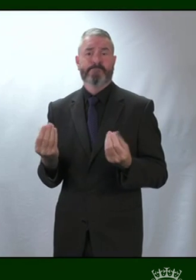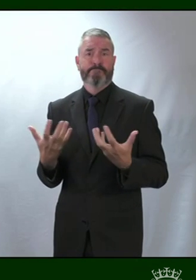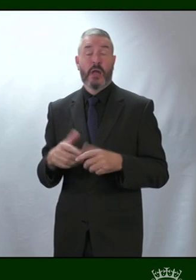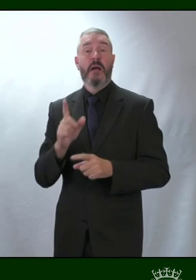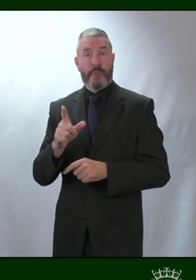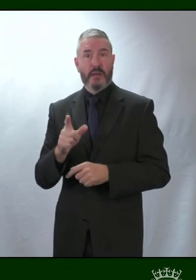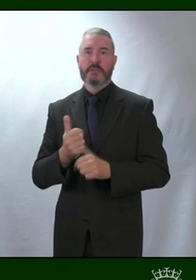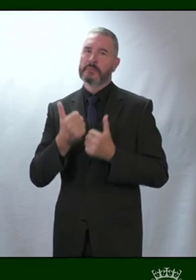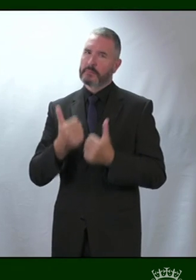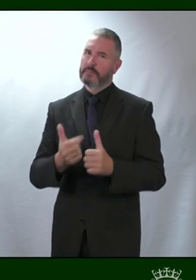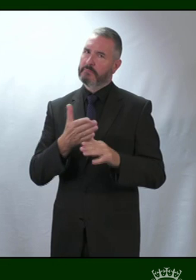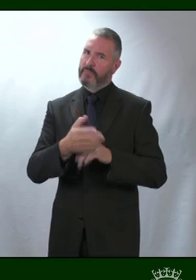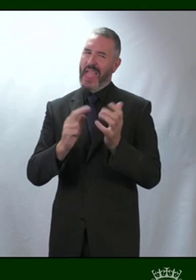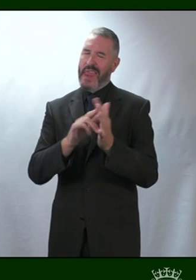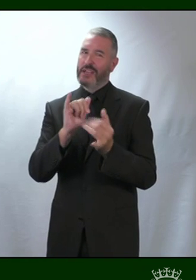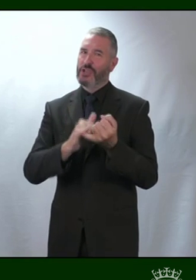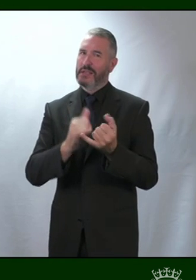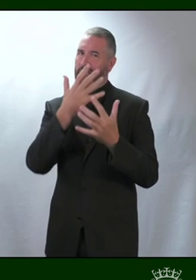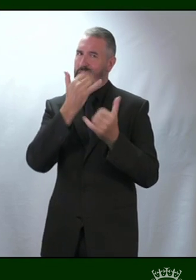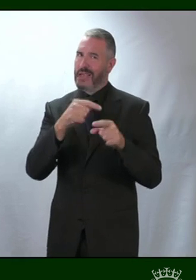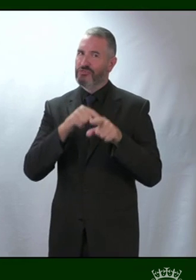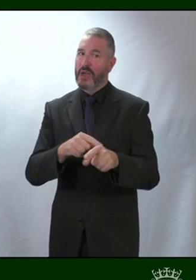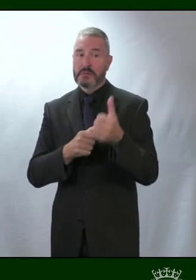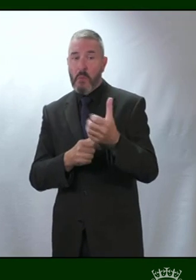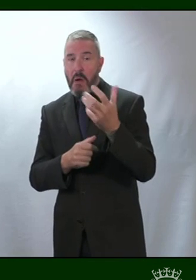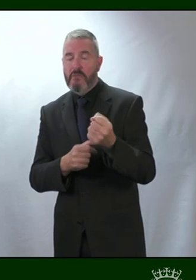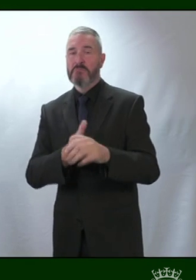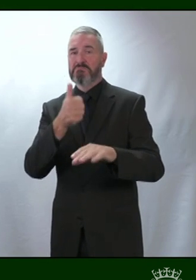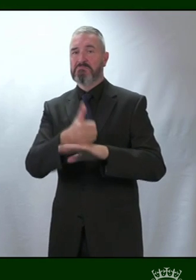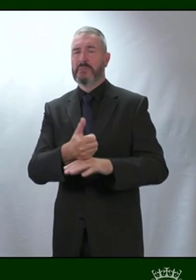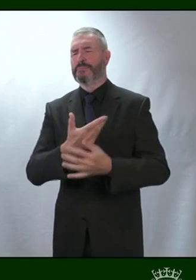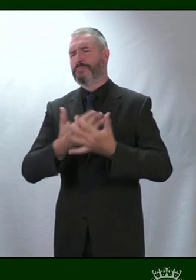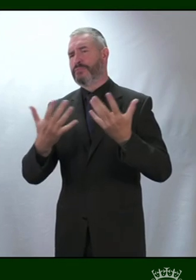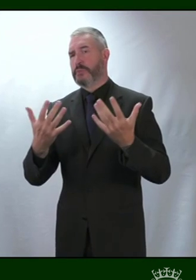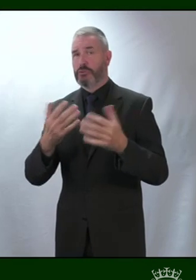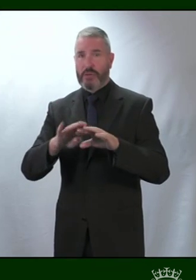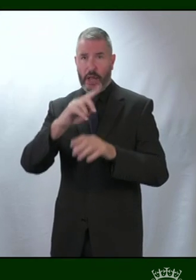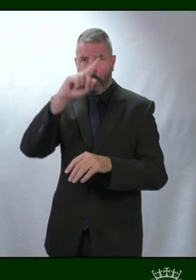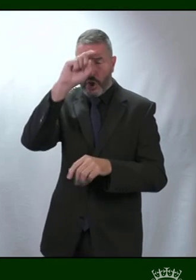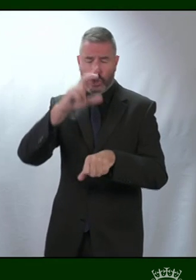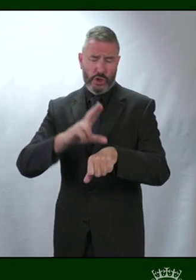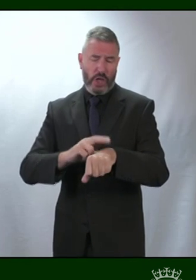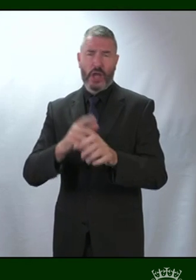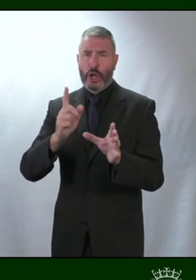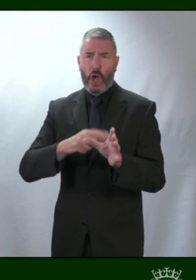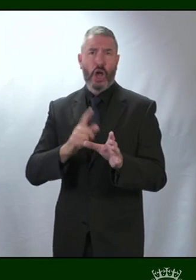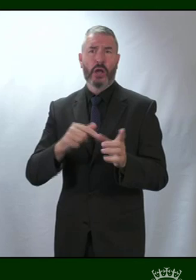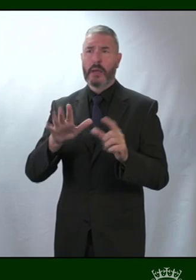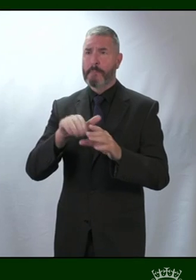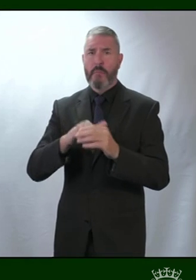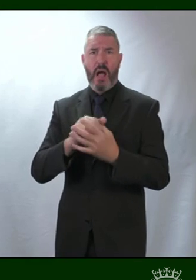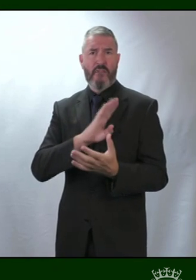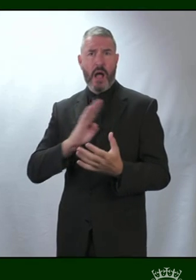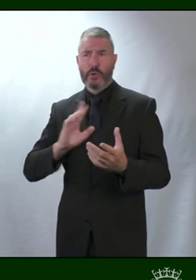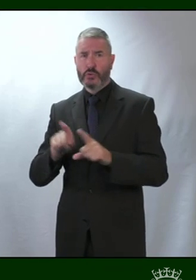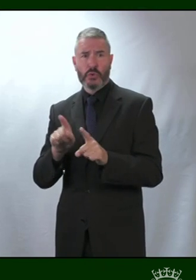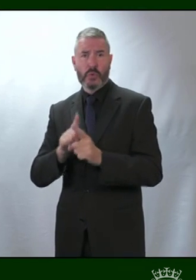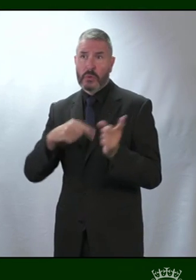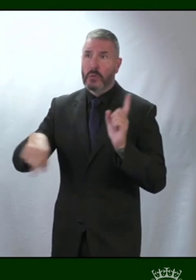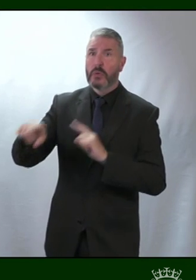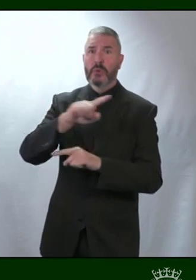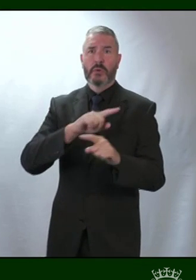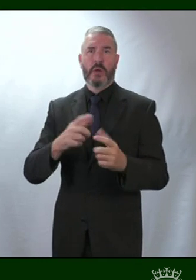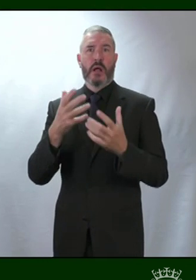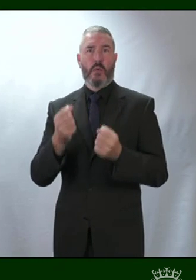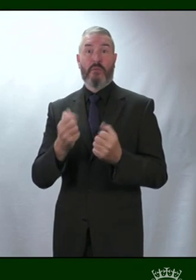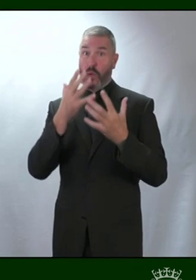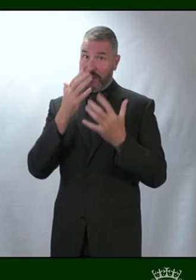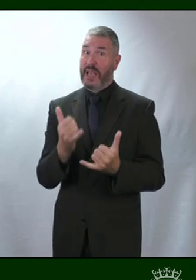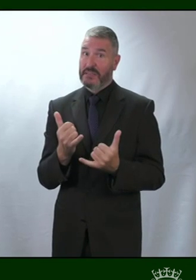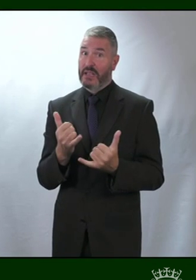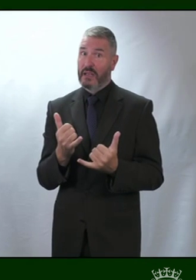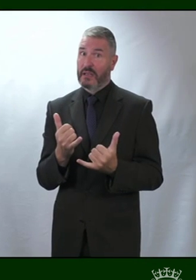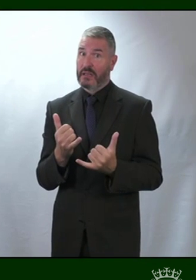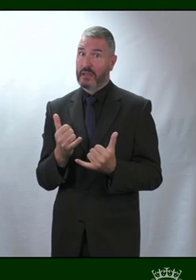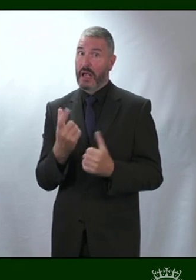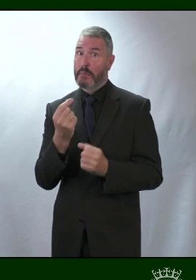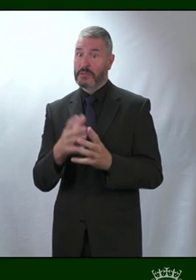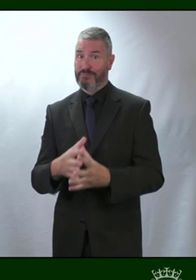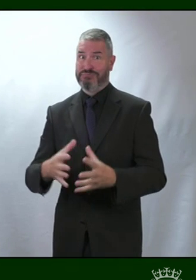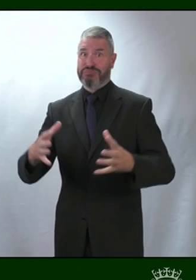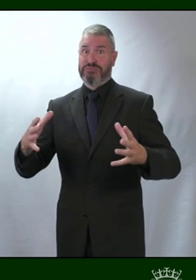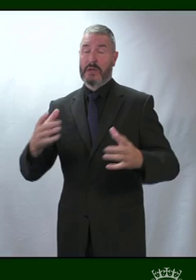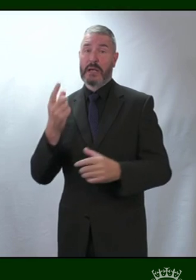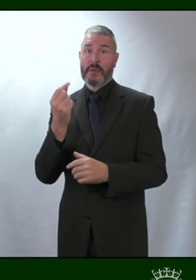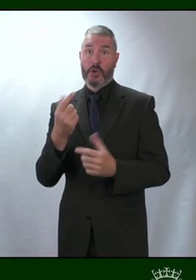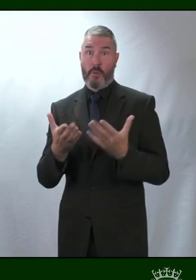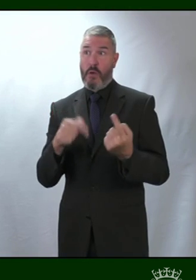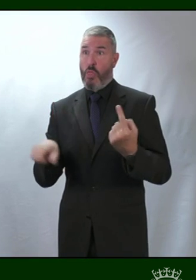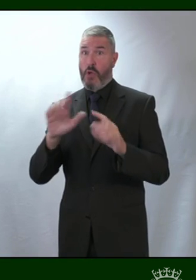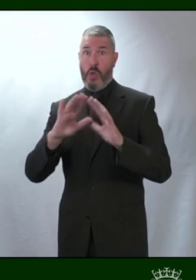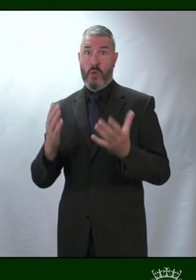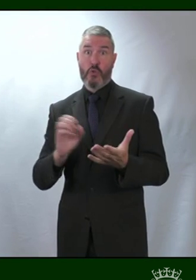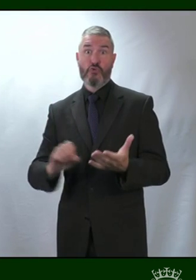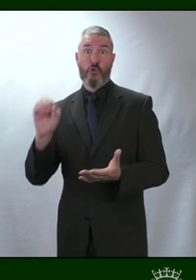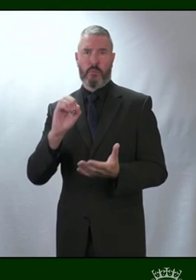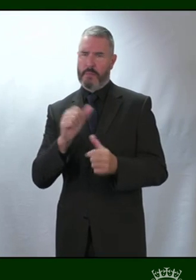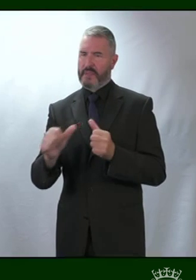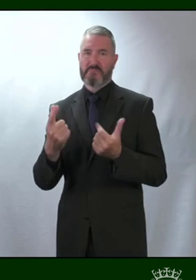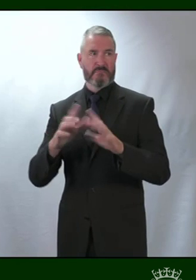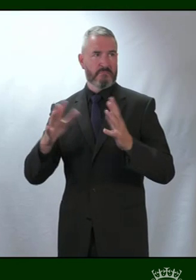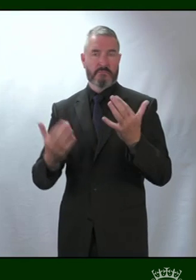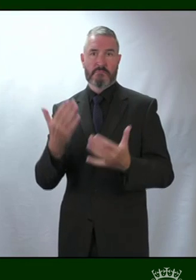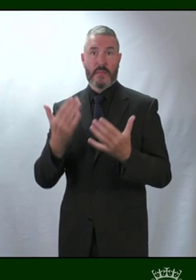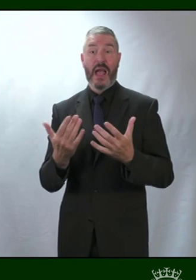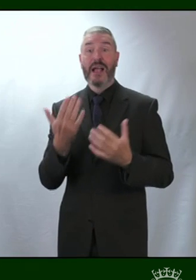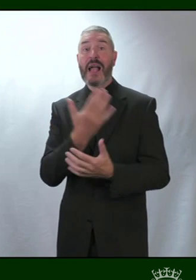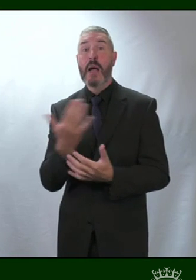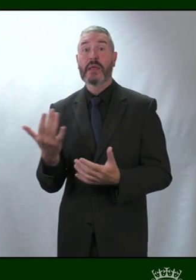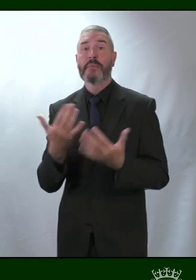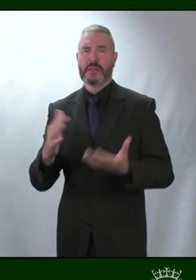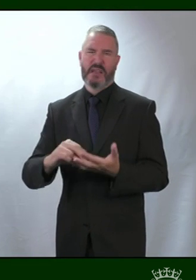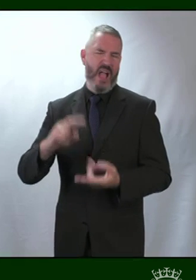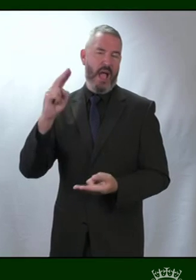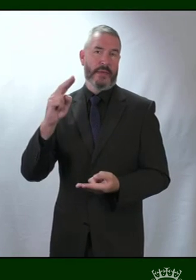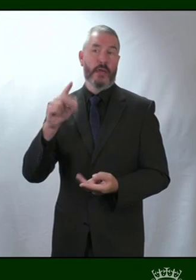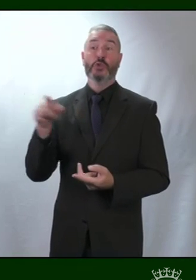Thanks to the efforts of NHS Test and Trace, through many thousands of people—trainee nurses, doctors, young people and members of the armed services—not only are we testing more than any other country in Europe, but capacity today is at a record high.